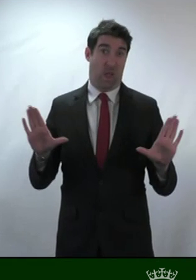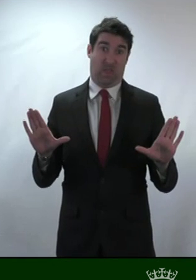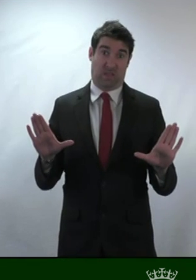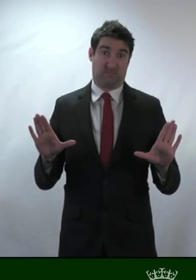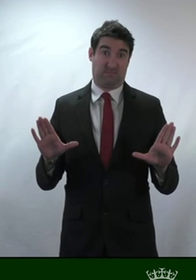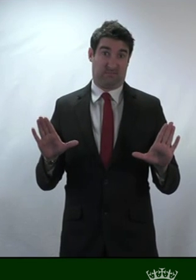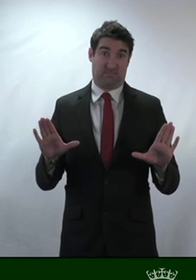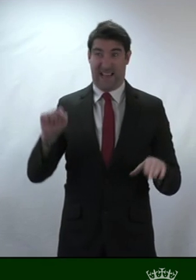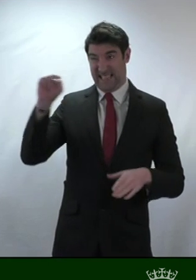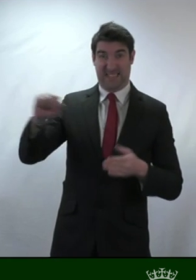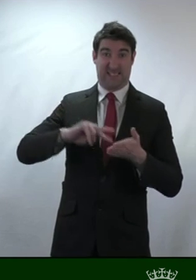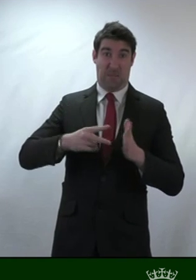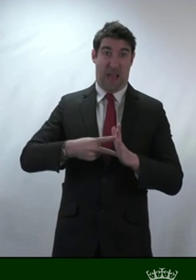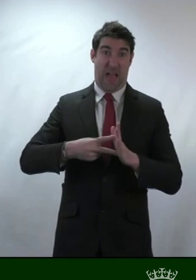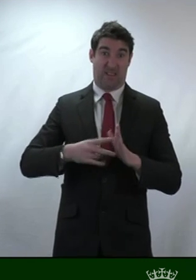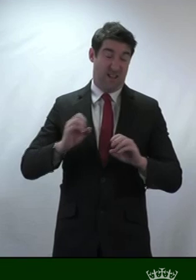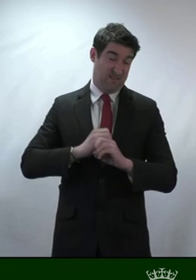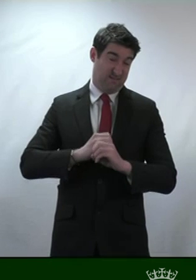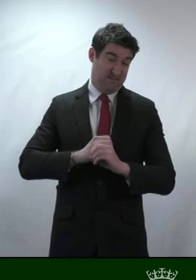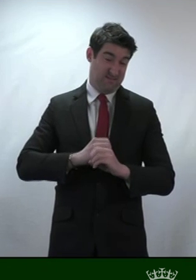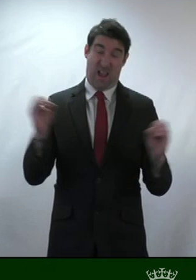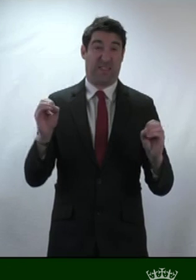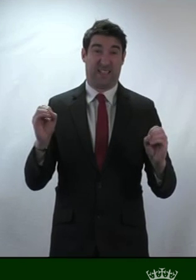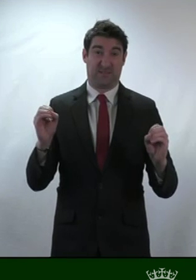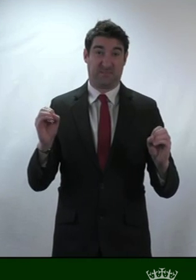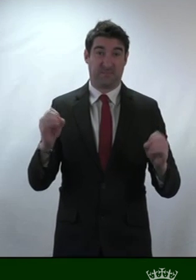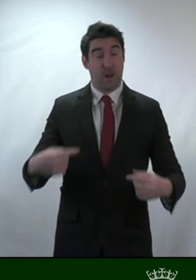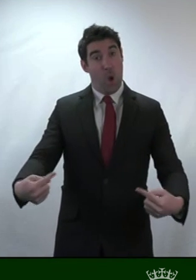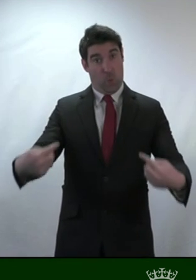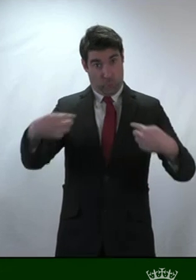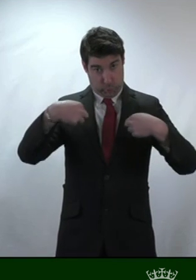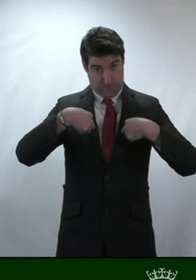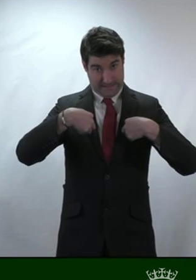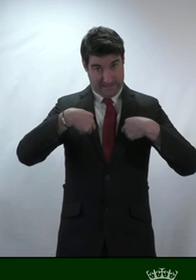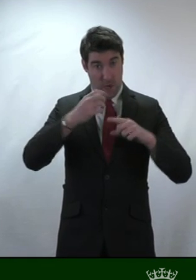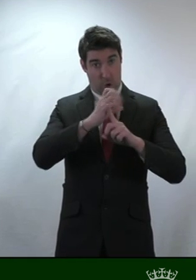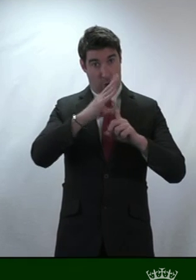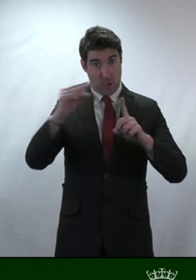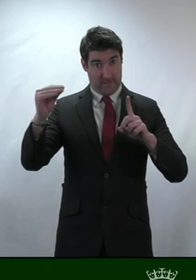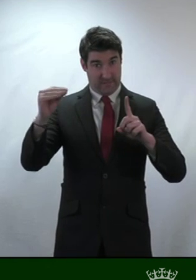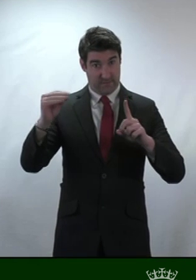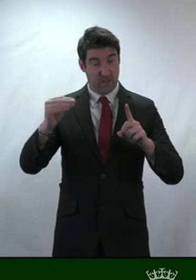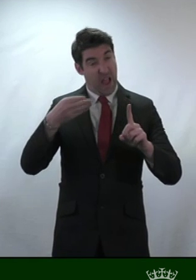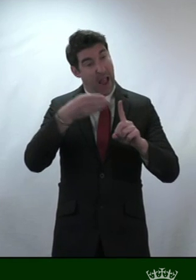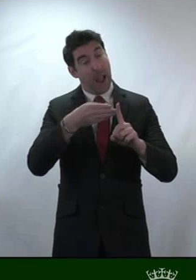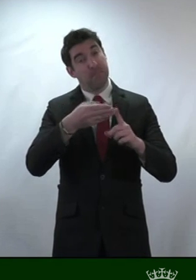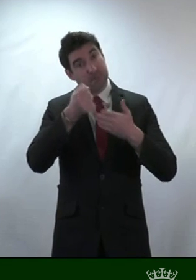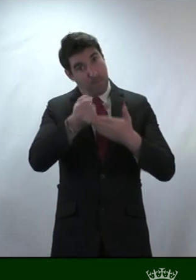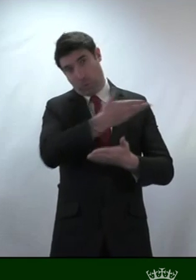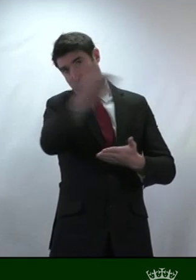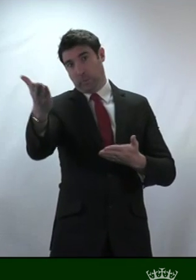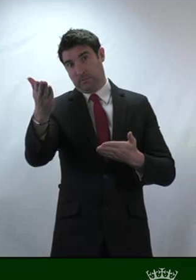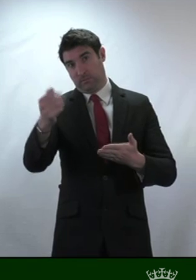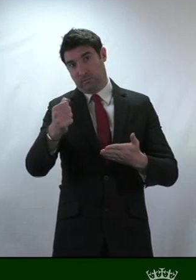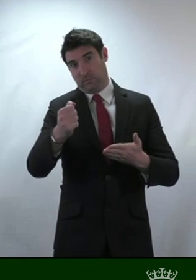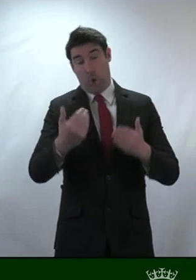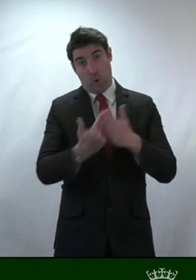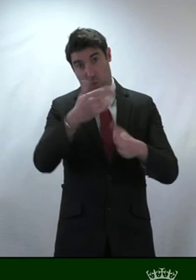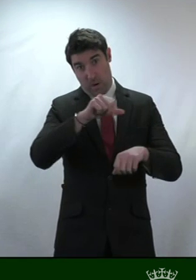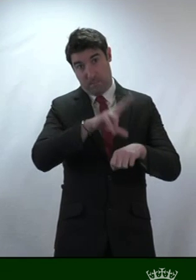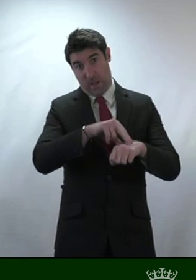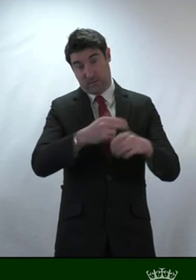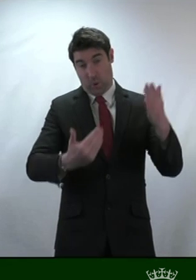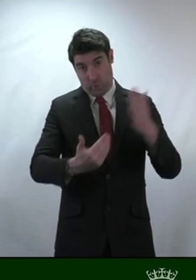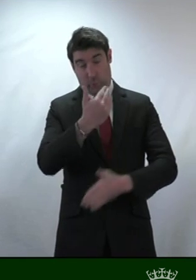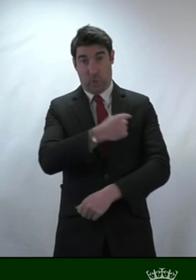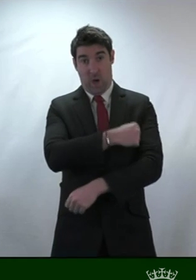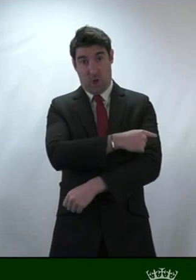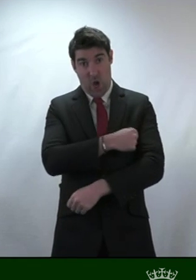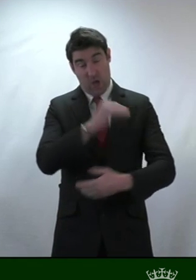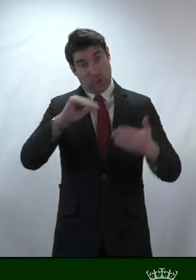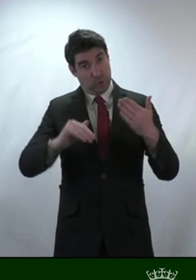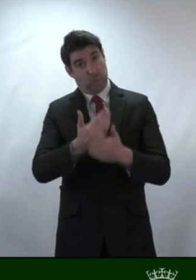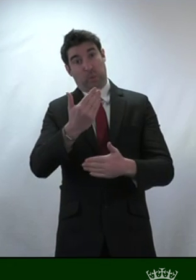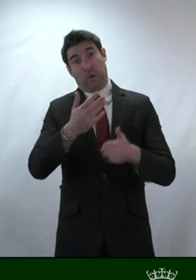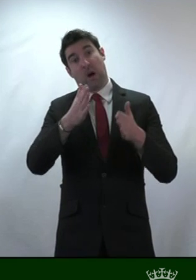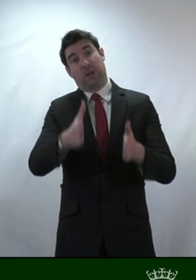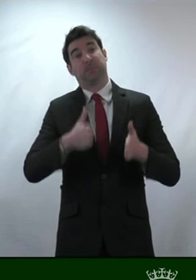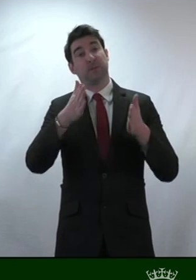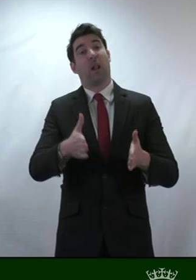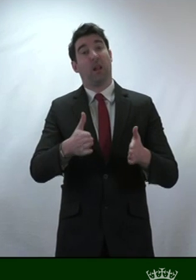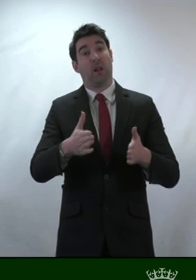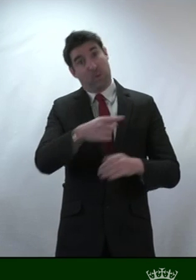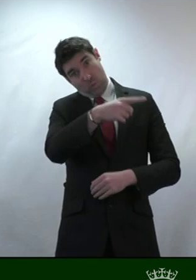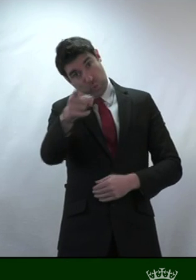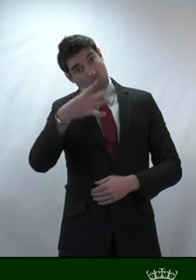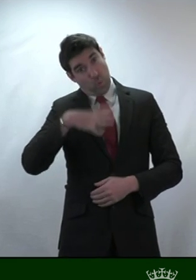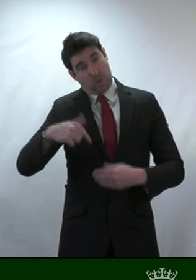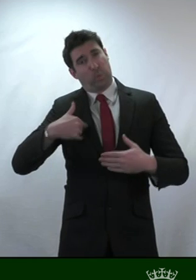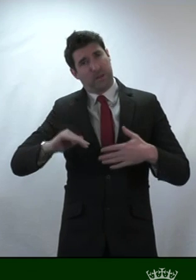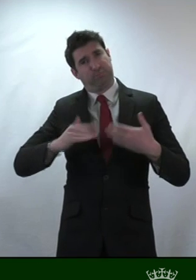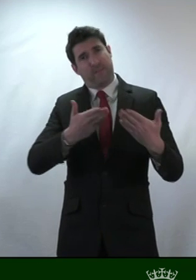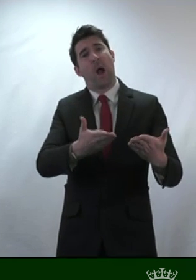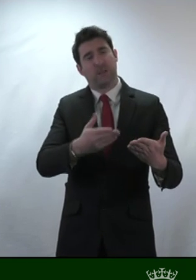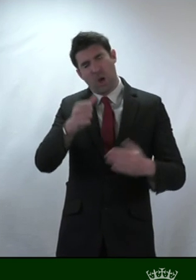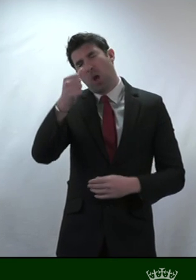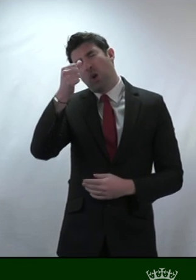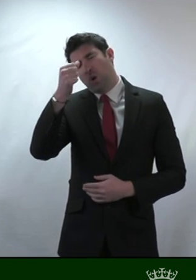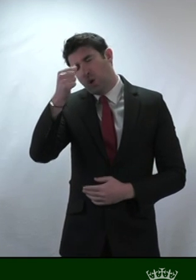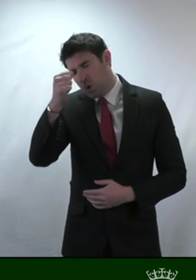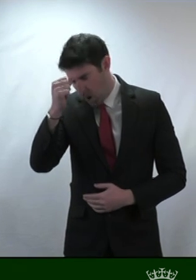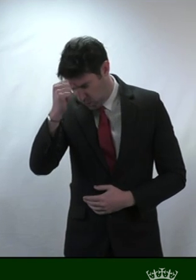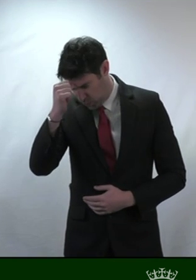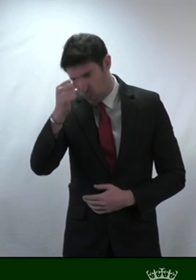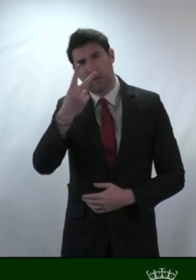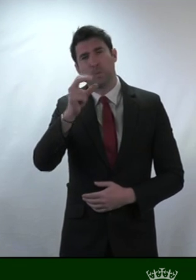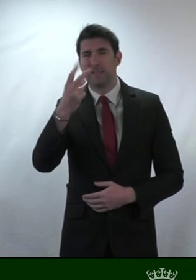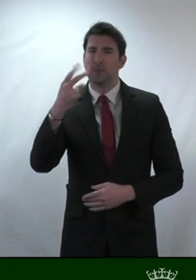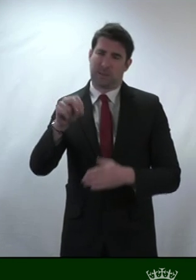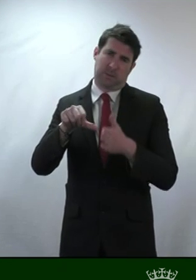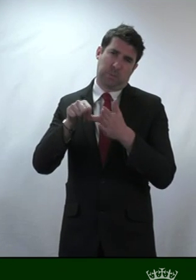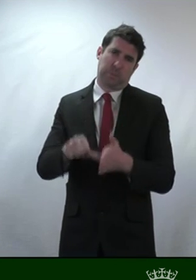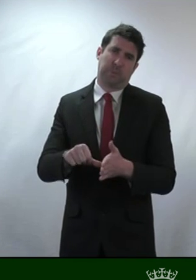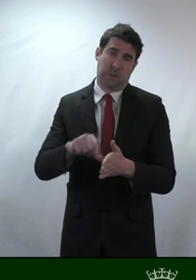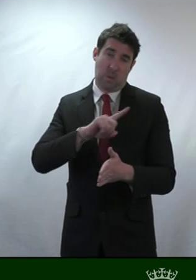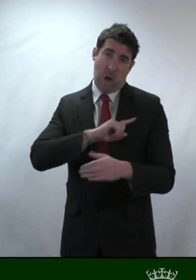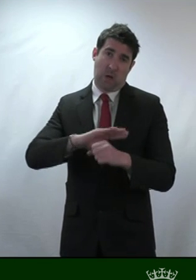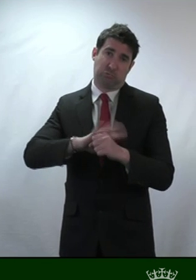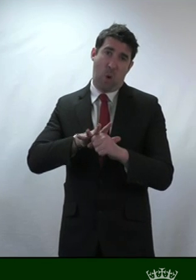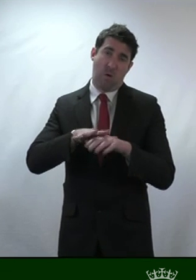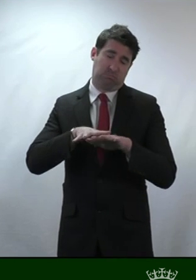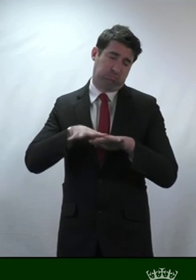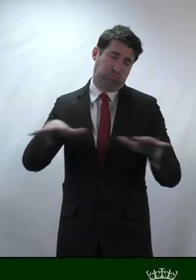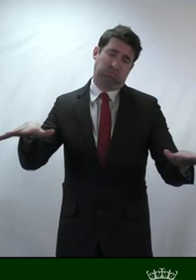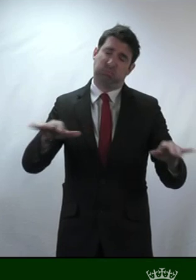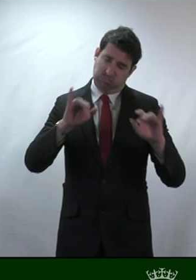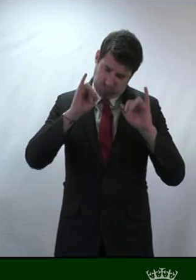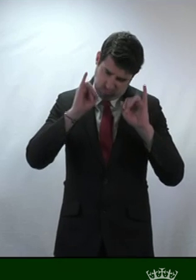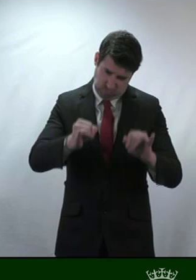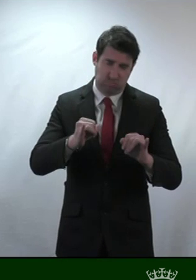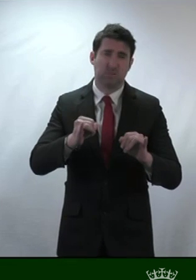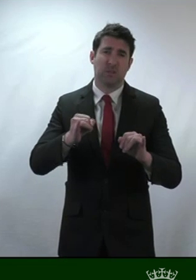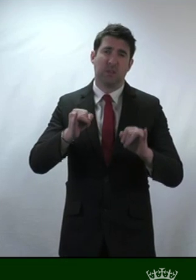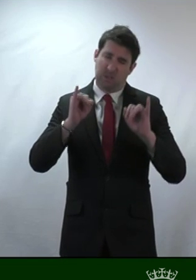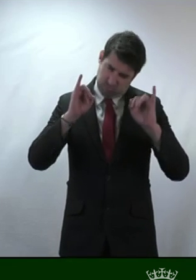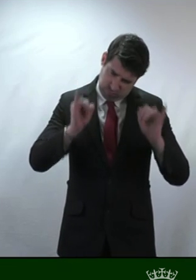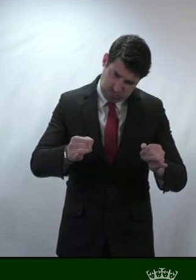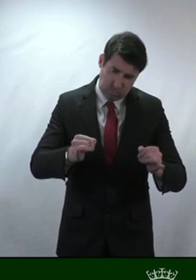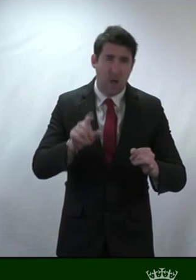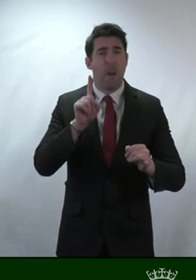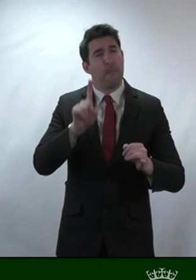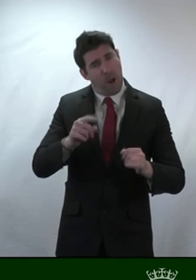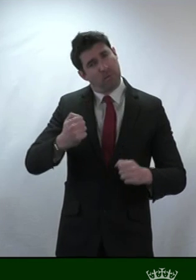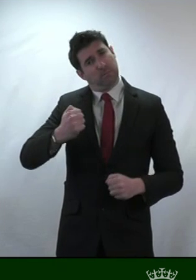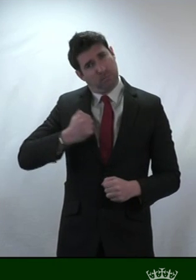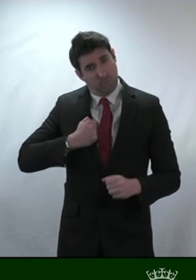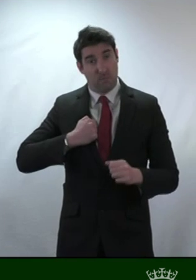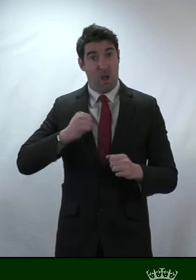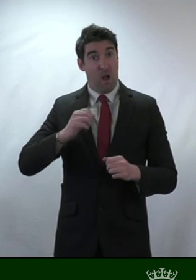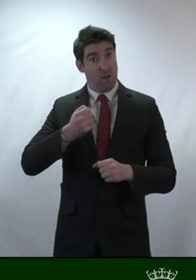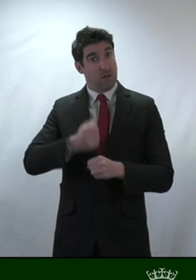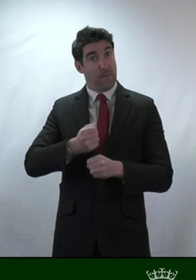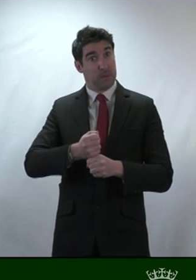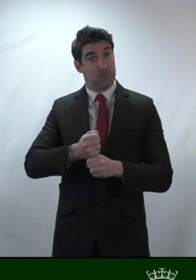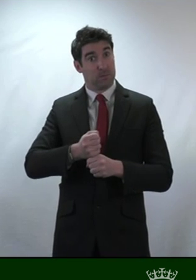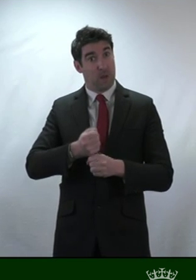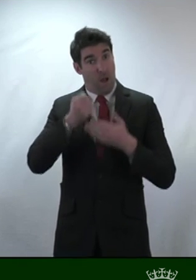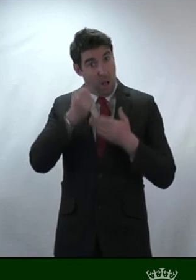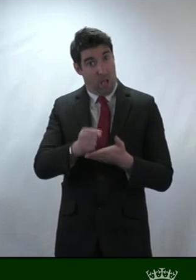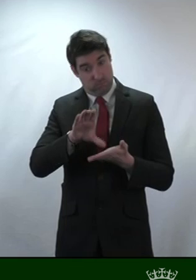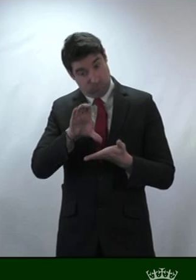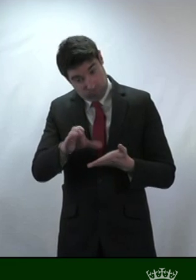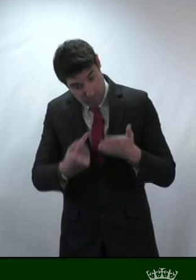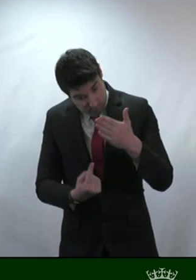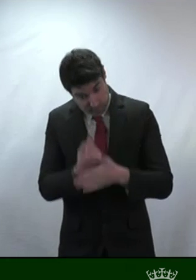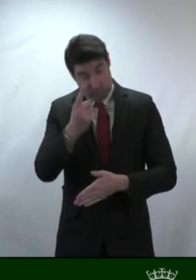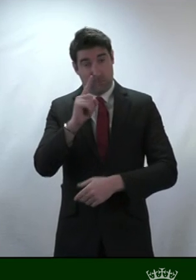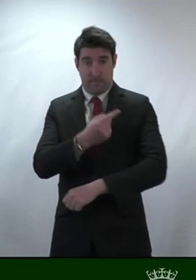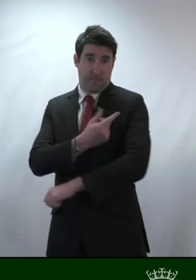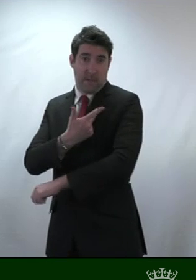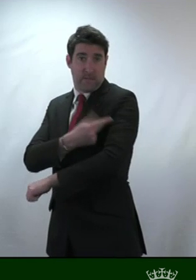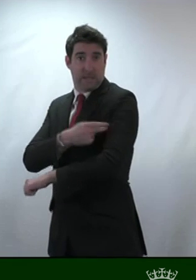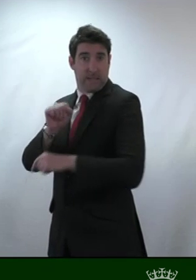This Government are getting on with delivering on the people’s priorities, with 20,000 more police, 50,000 more nurses, 48 new hospitals and—although it has been very tough and very difficult, and everybody appreciates the suffering and hardship that the people of this country have been going through—by rolling out the vaccine, by community testing and by tough tiering, which I